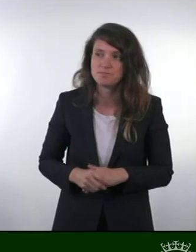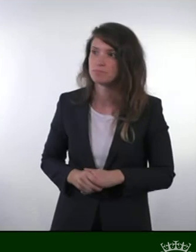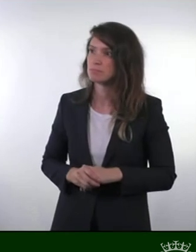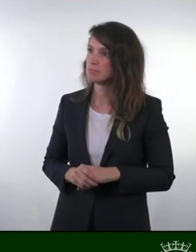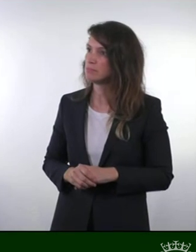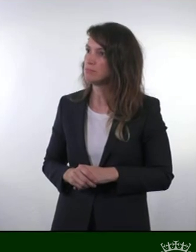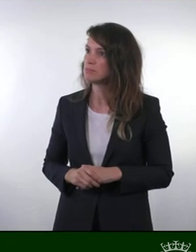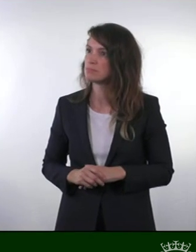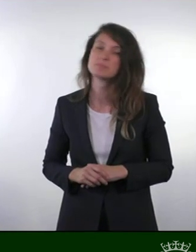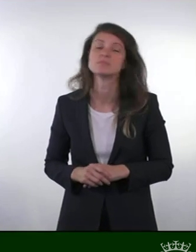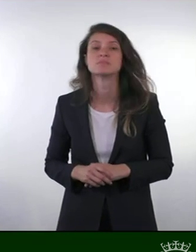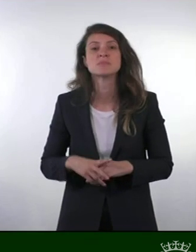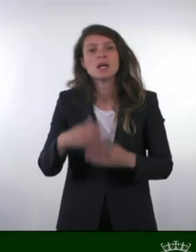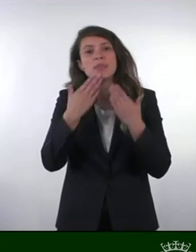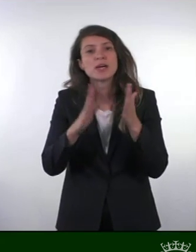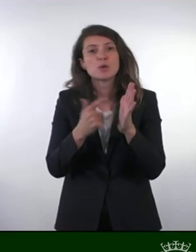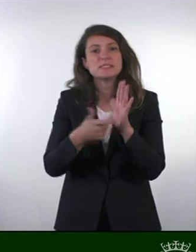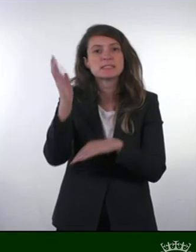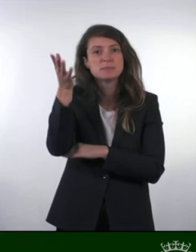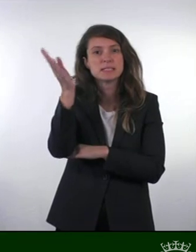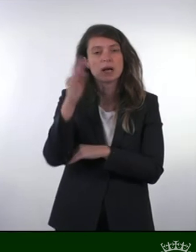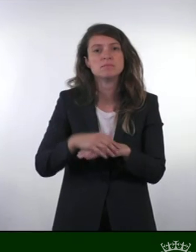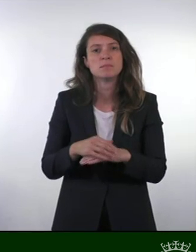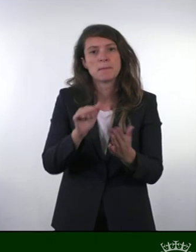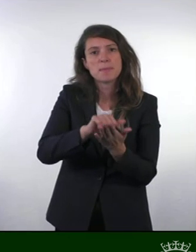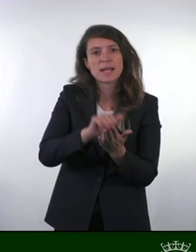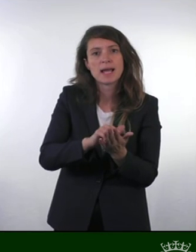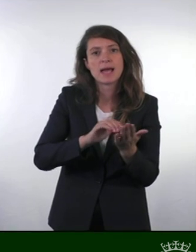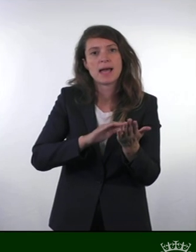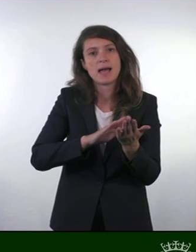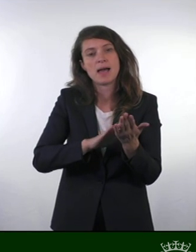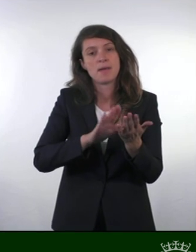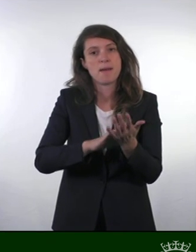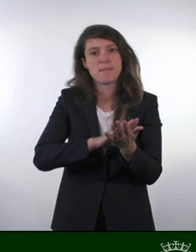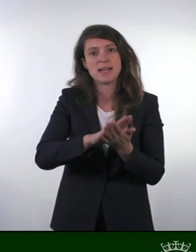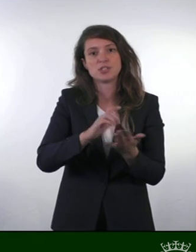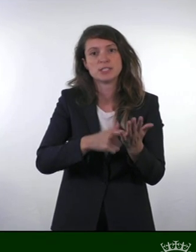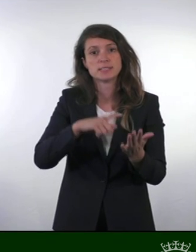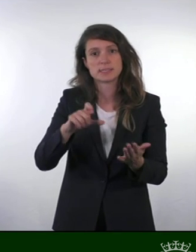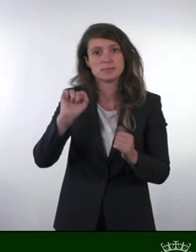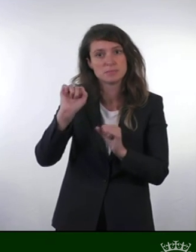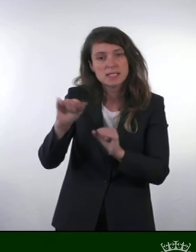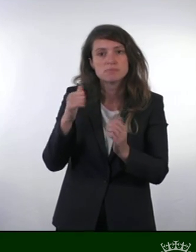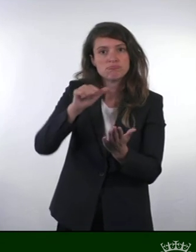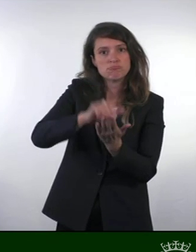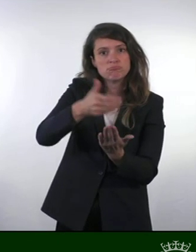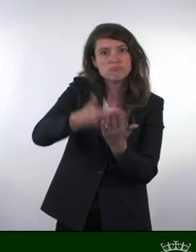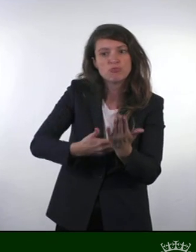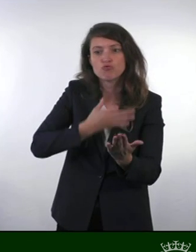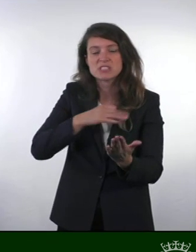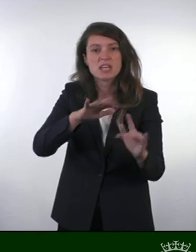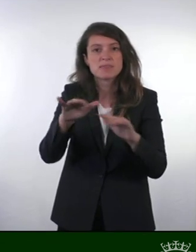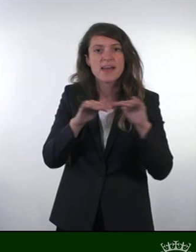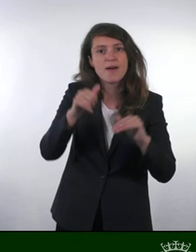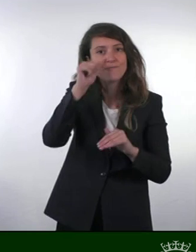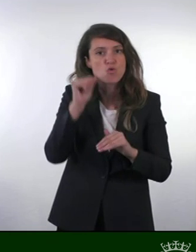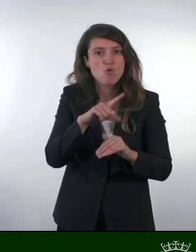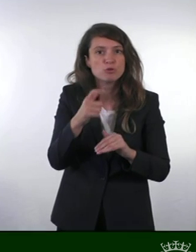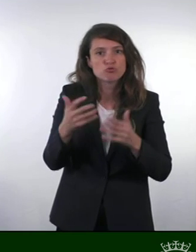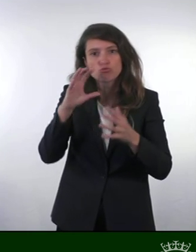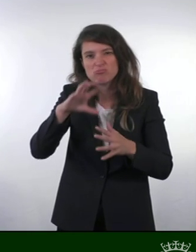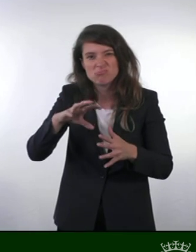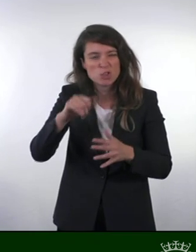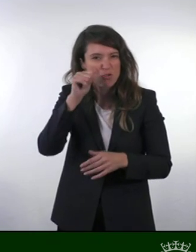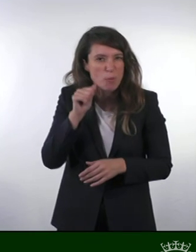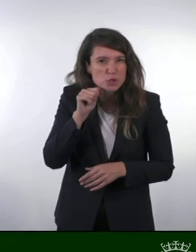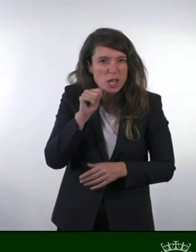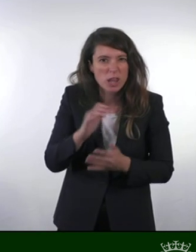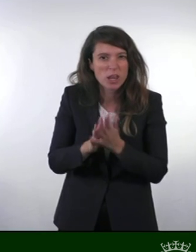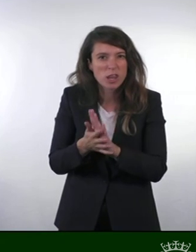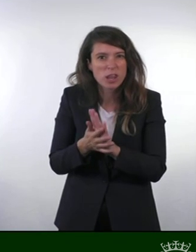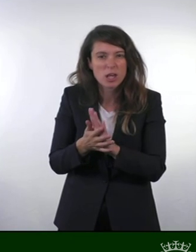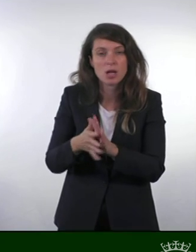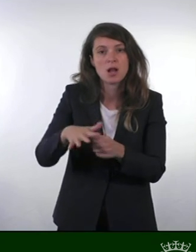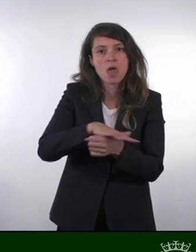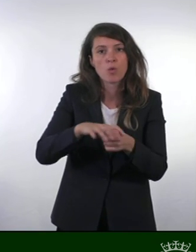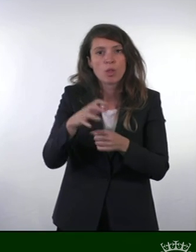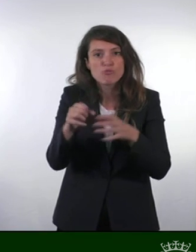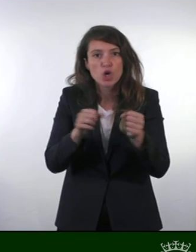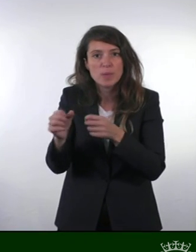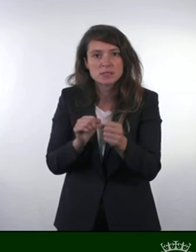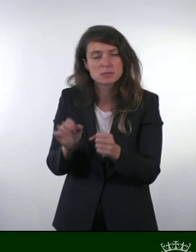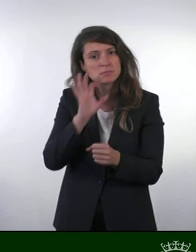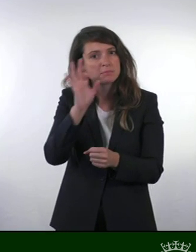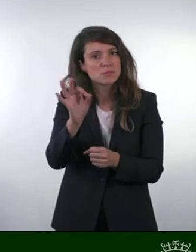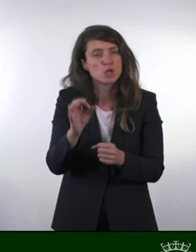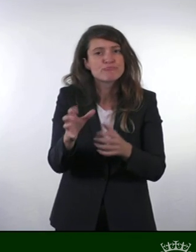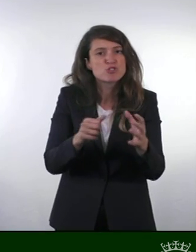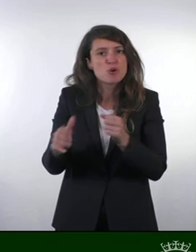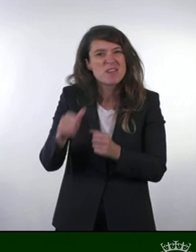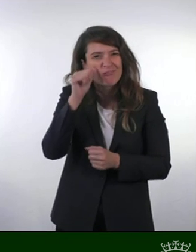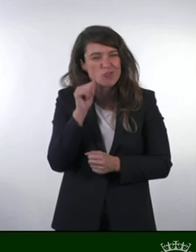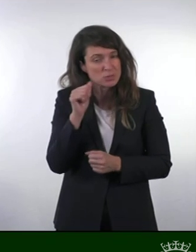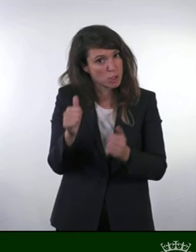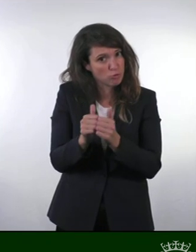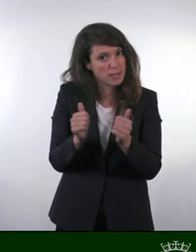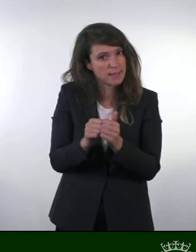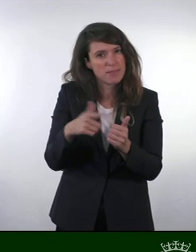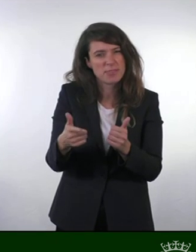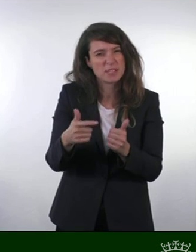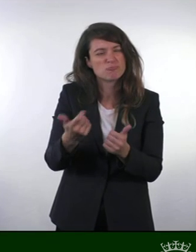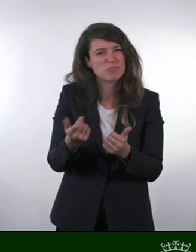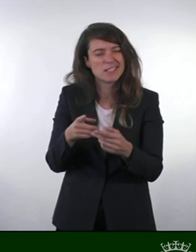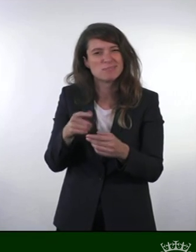Following the publication on 8 June of the Ministry of Housing, Communities and Local Government report on the risks of fraud and corruption in local government procurement, does the Prime Minister agree that procurement fraud betrays the taxpayer?